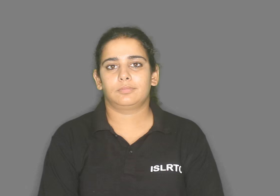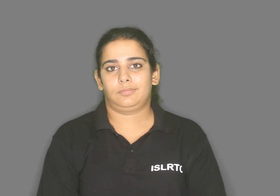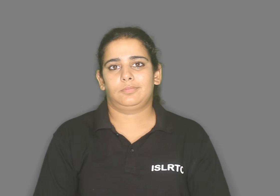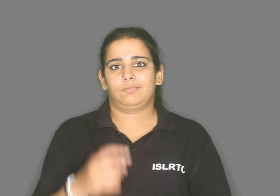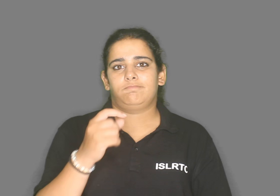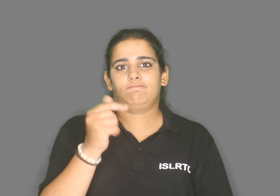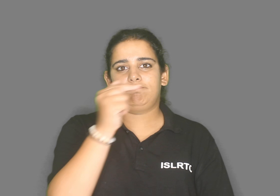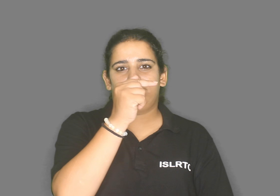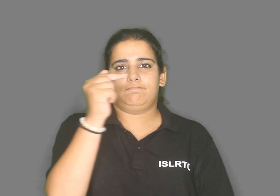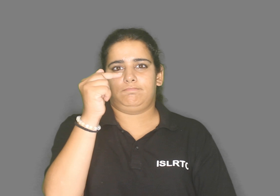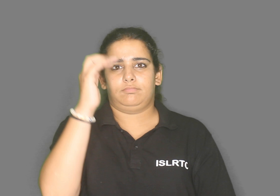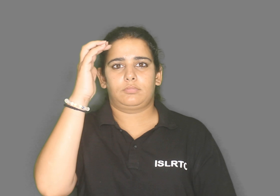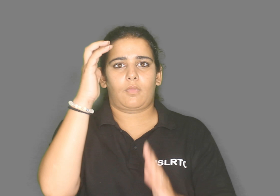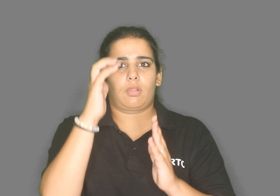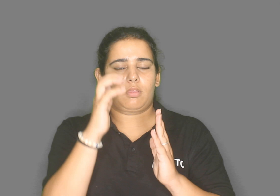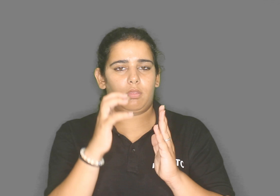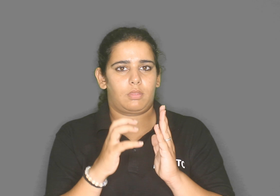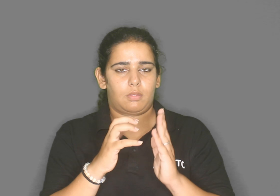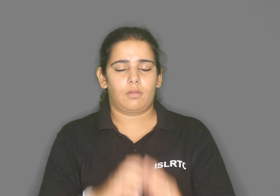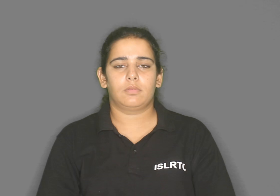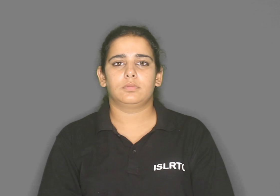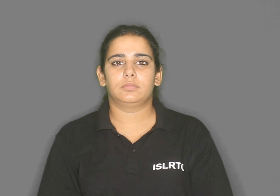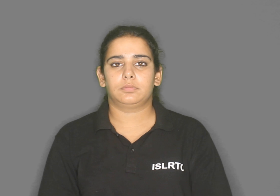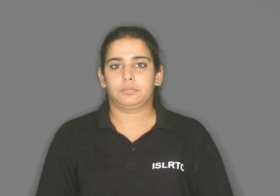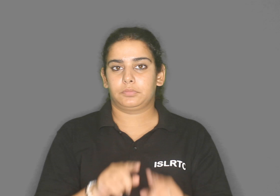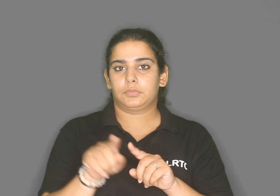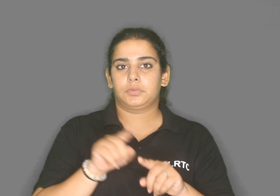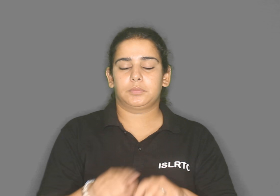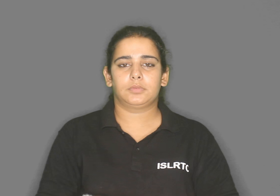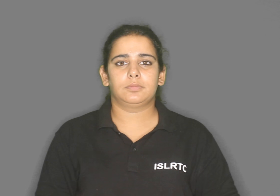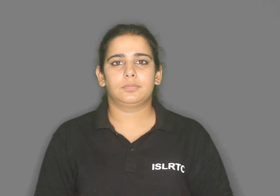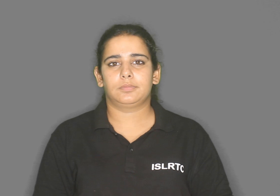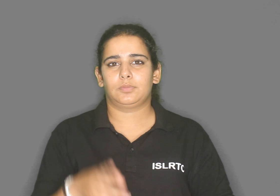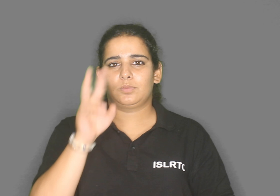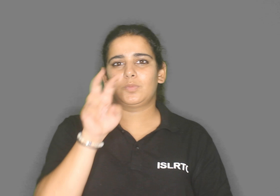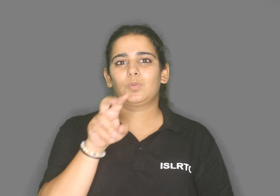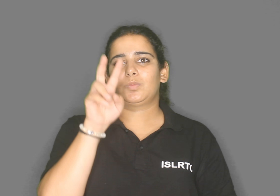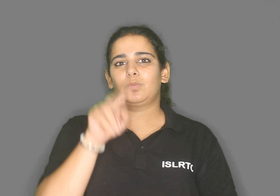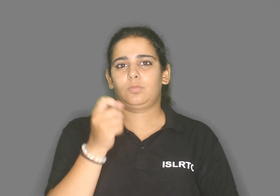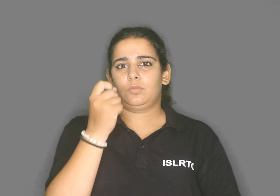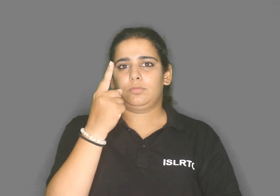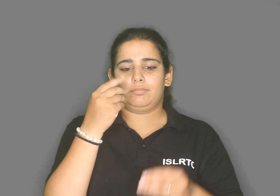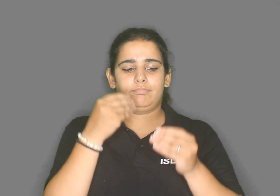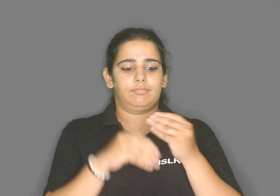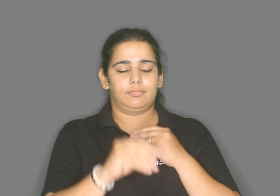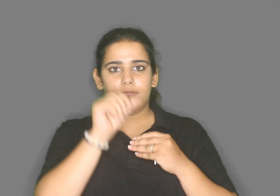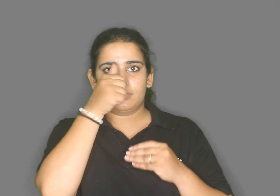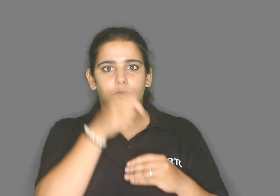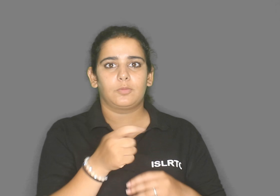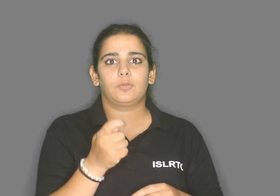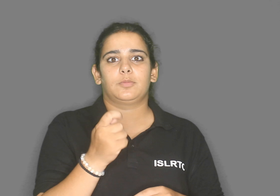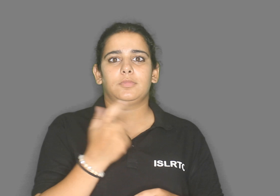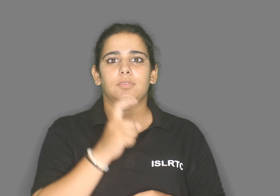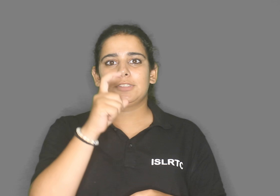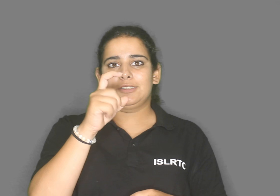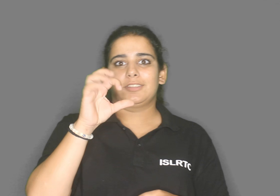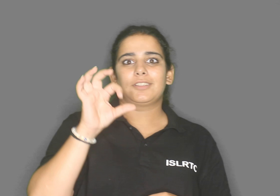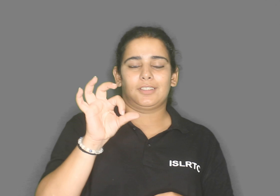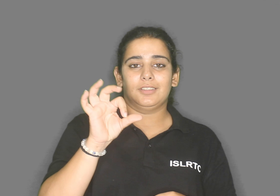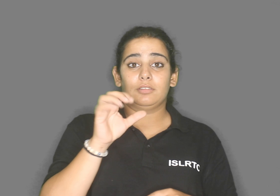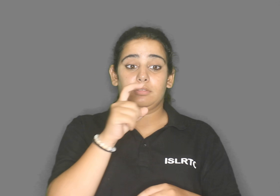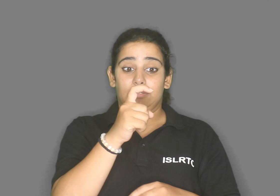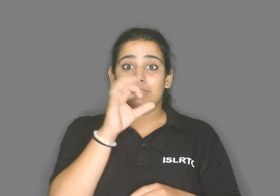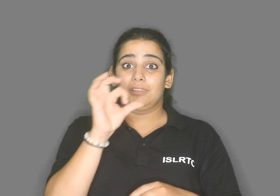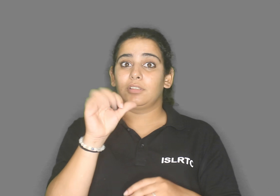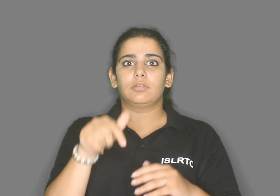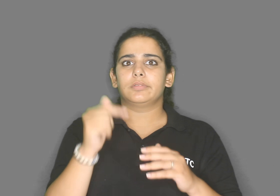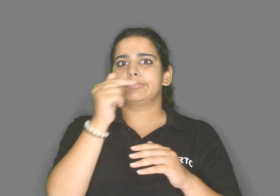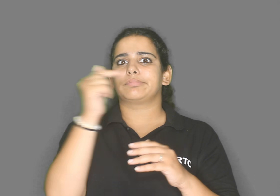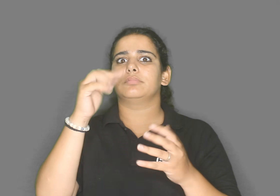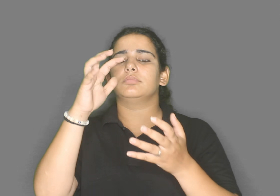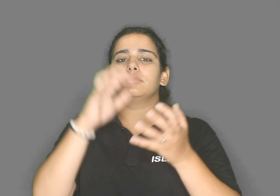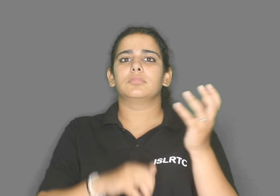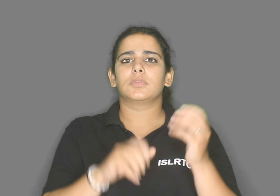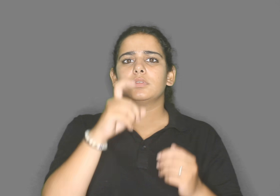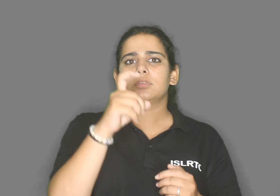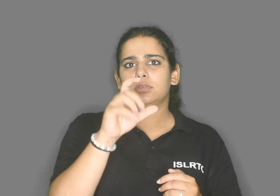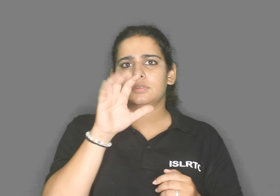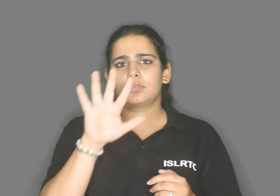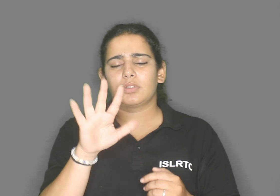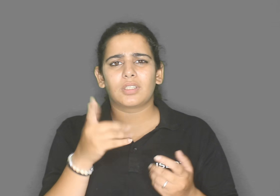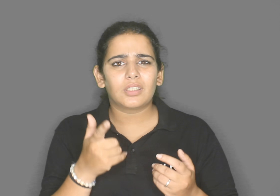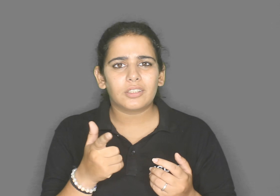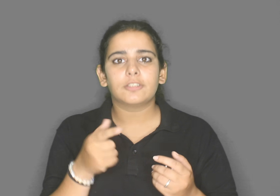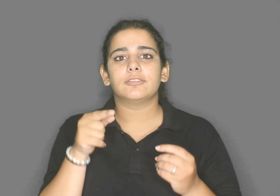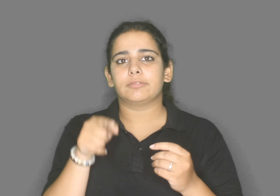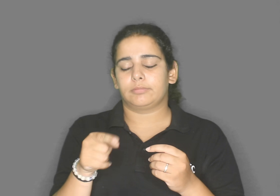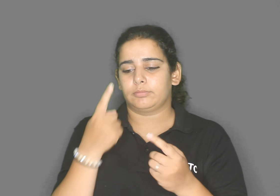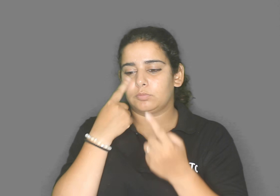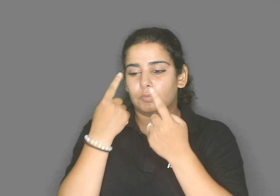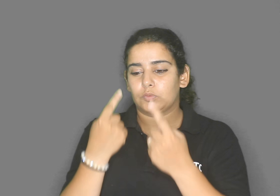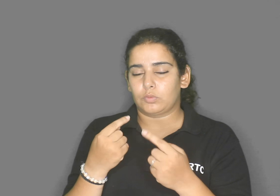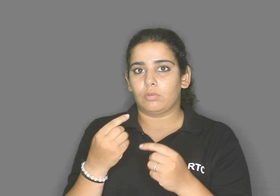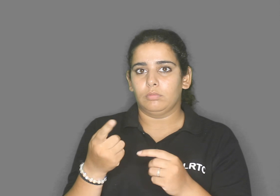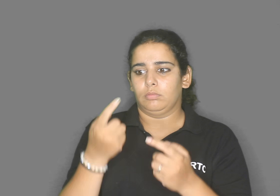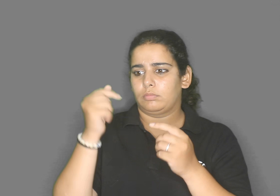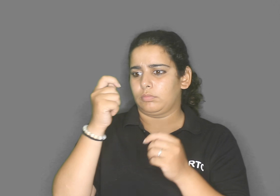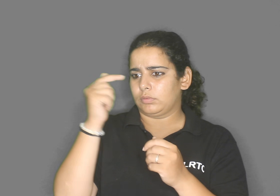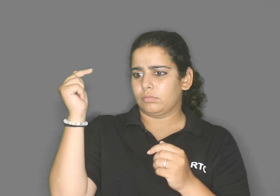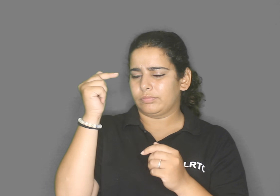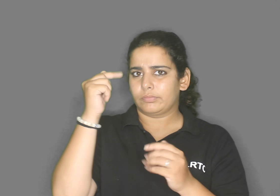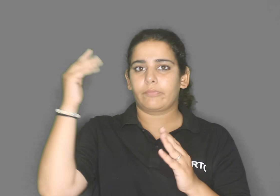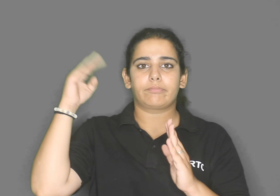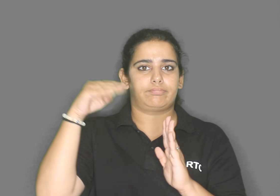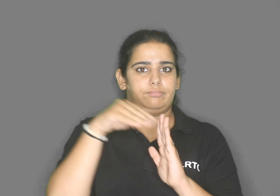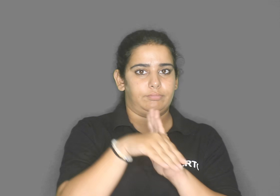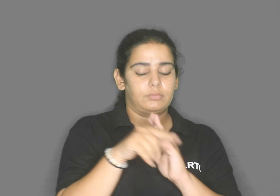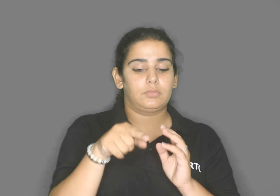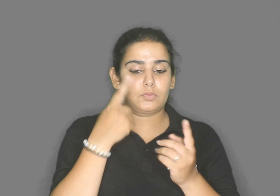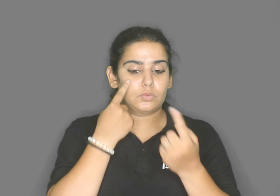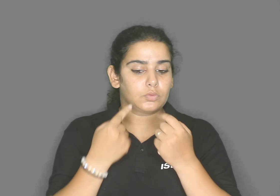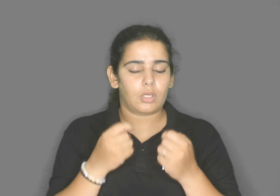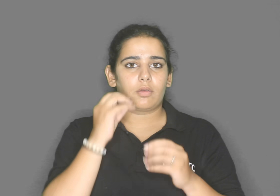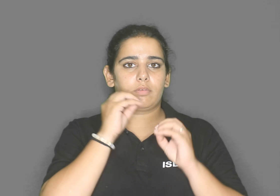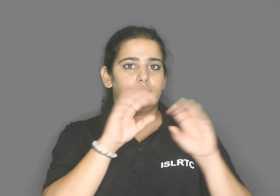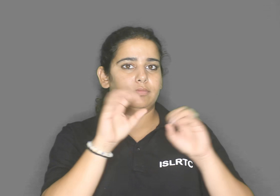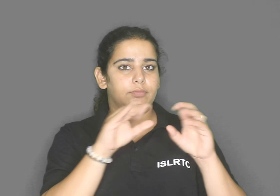Ethereum A decentralized blockchain platform that establishes a peer-to-peer network that securely executes and verifies application code, called smart contracts